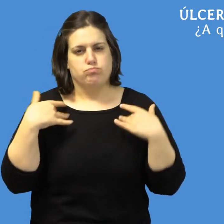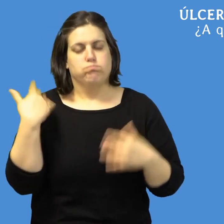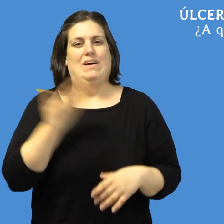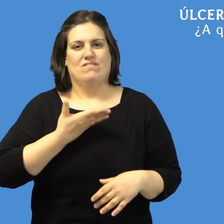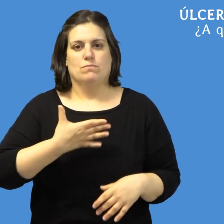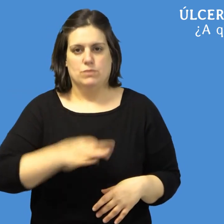afectar